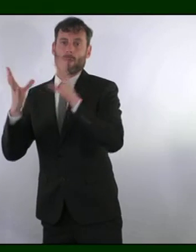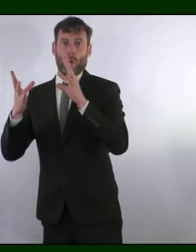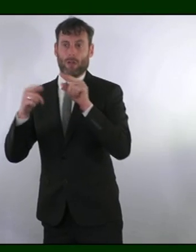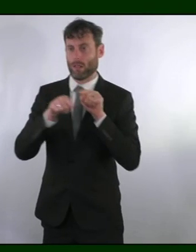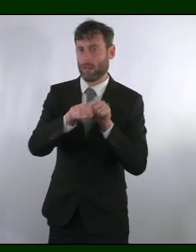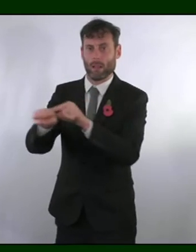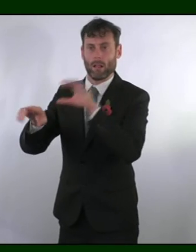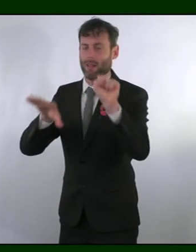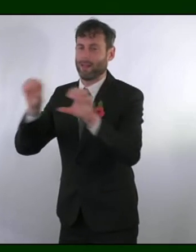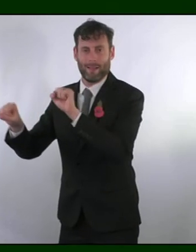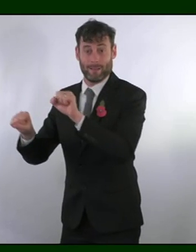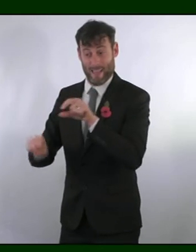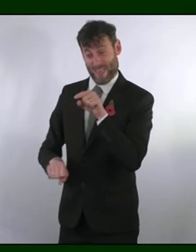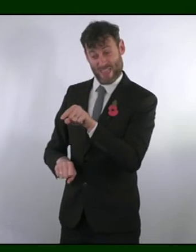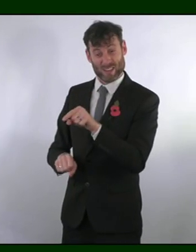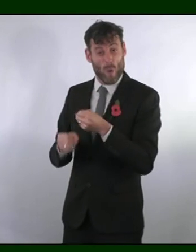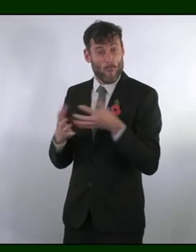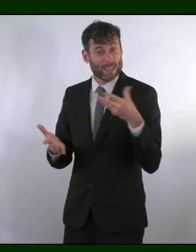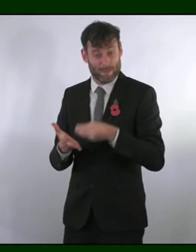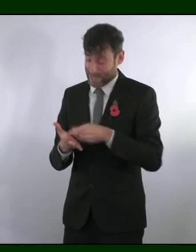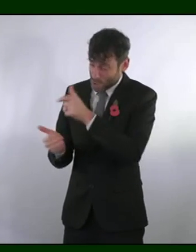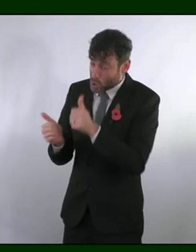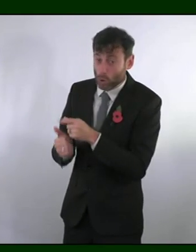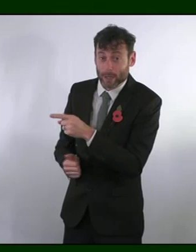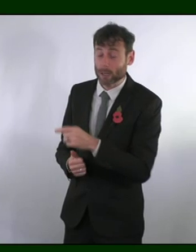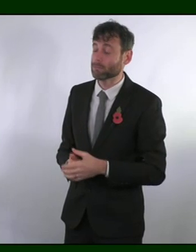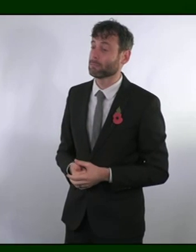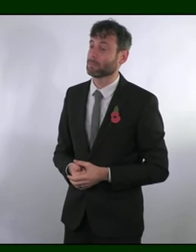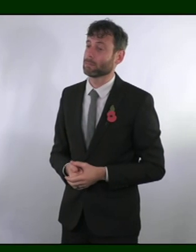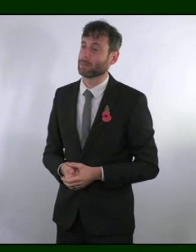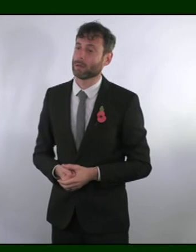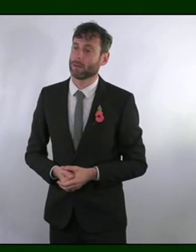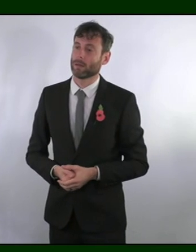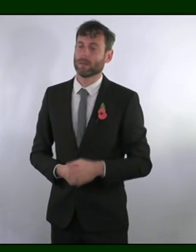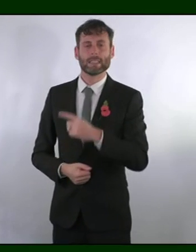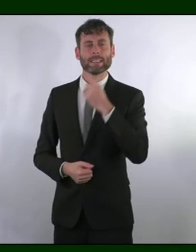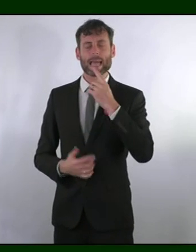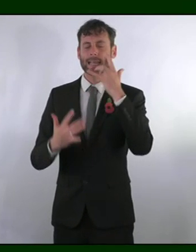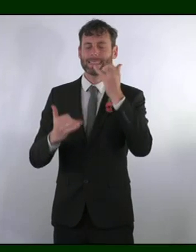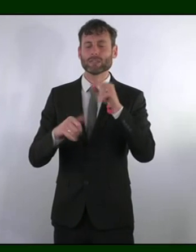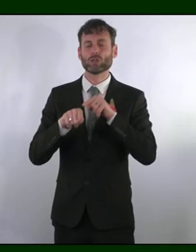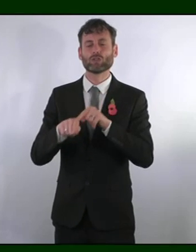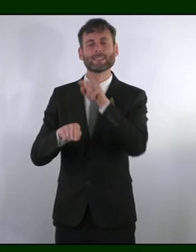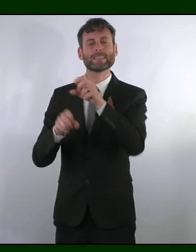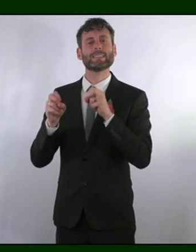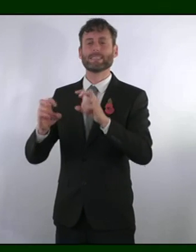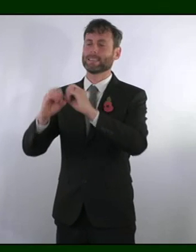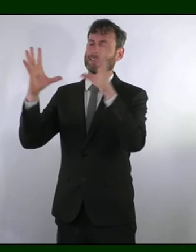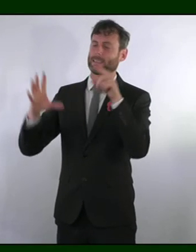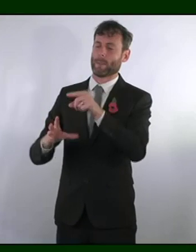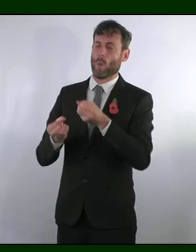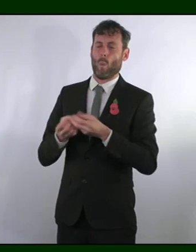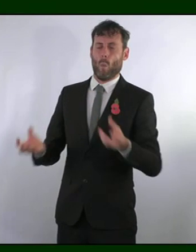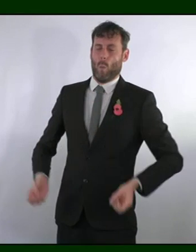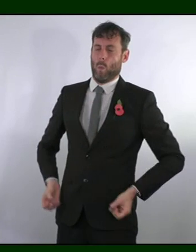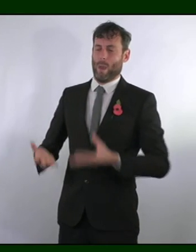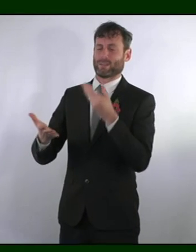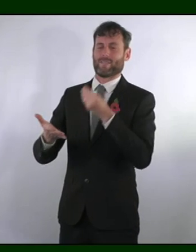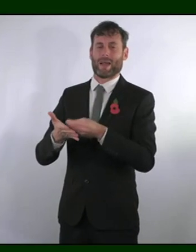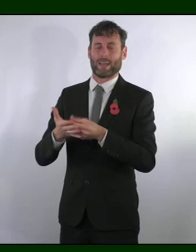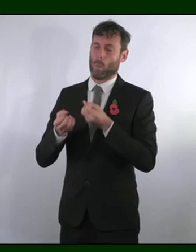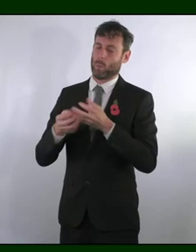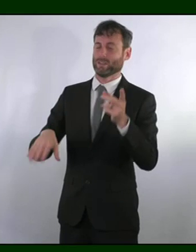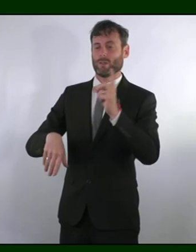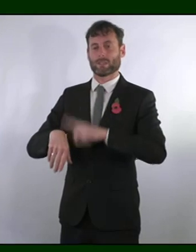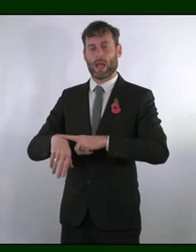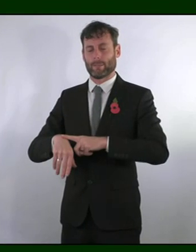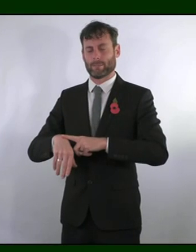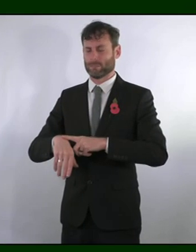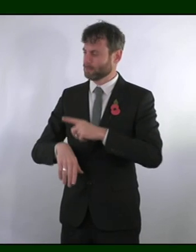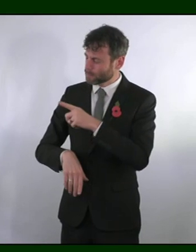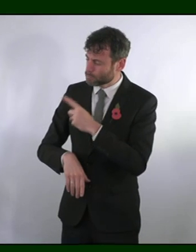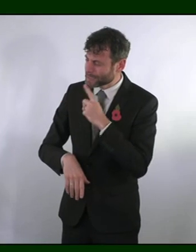We are looking into the issue of repeat calls, but to say that the test and trace system has been a waste of time and money, which I think is what I heard the hon.